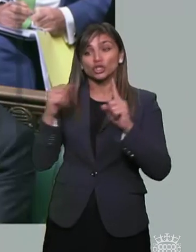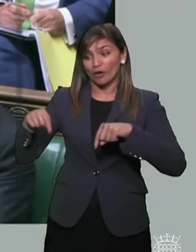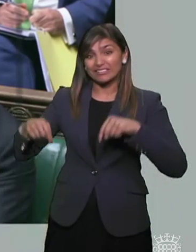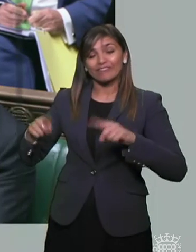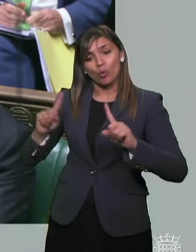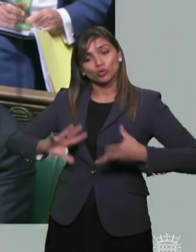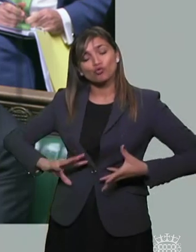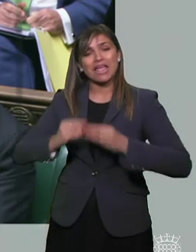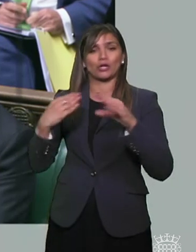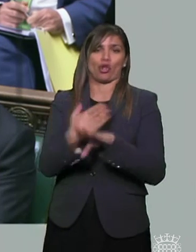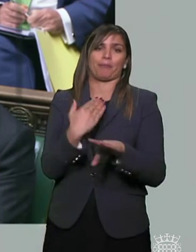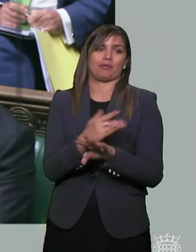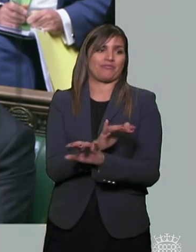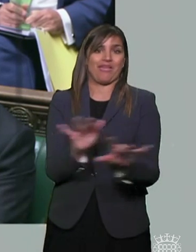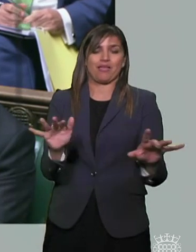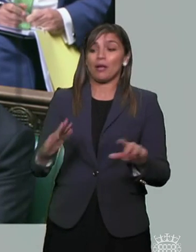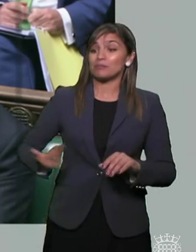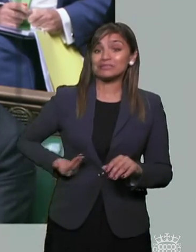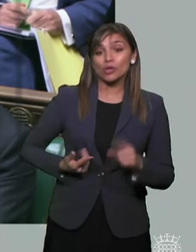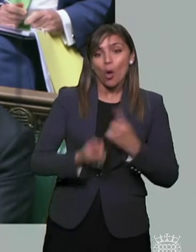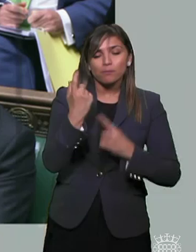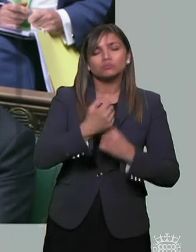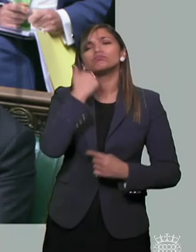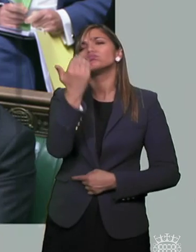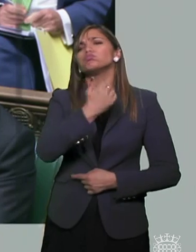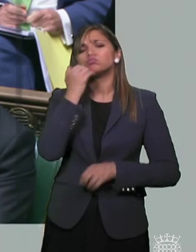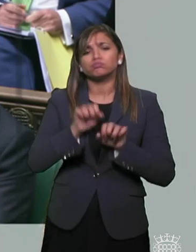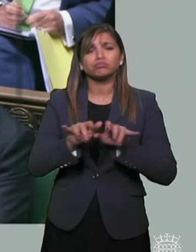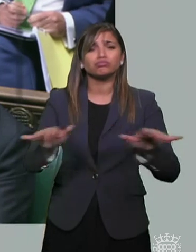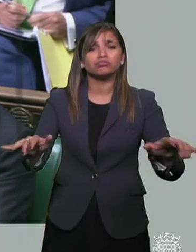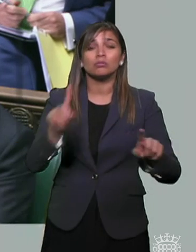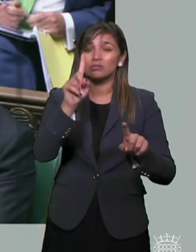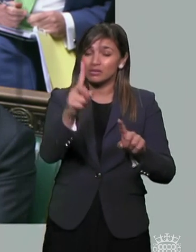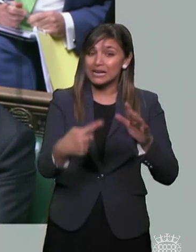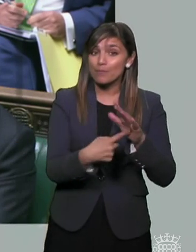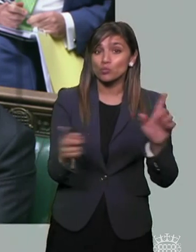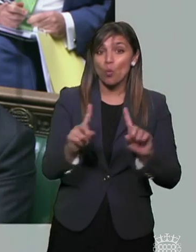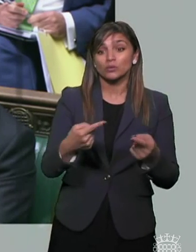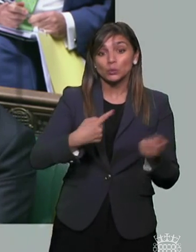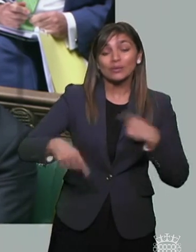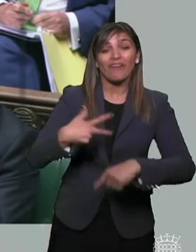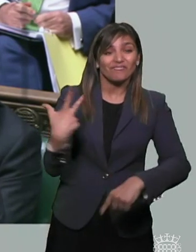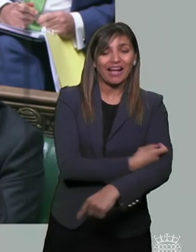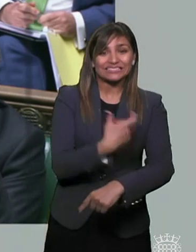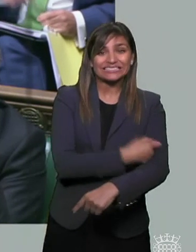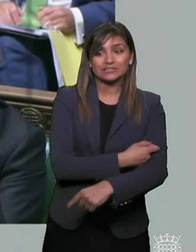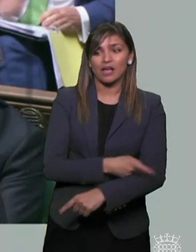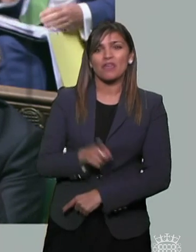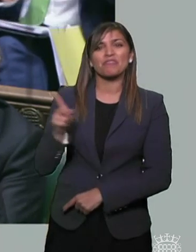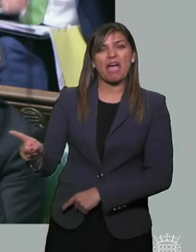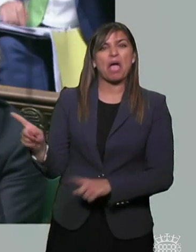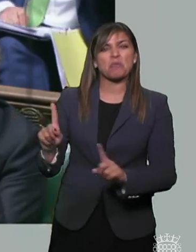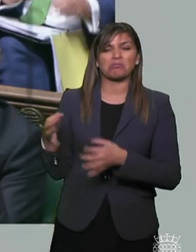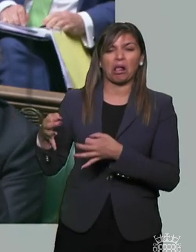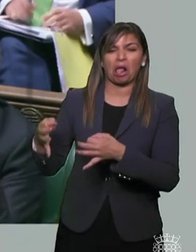They create employment and they create business opportunities. Above all, we vaccinate, they vacillate.